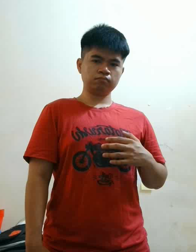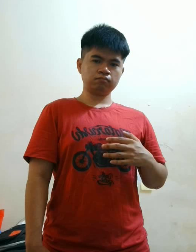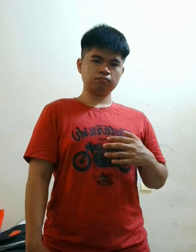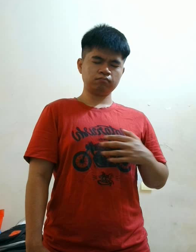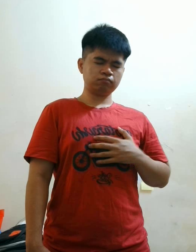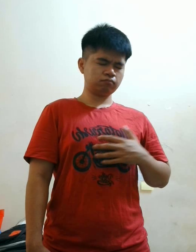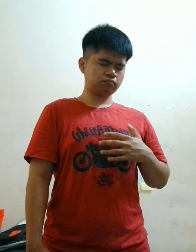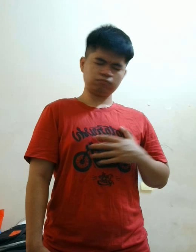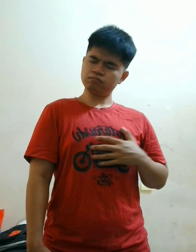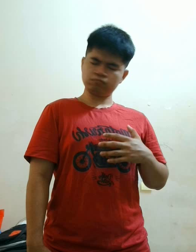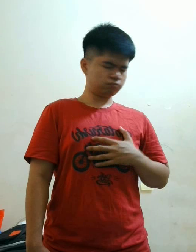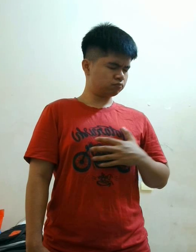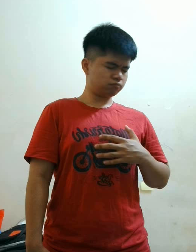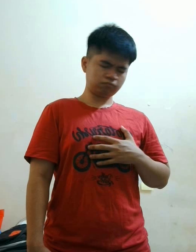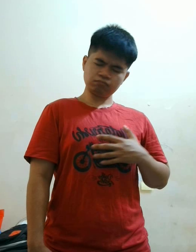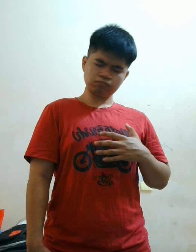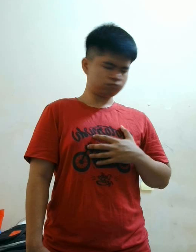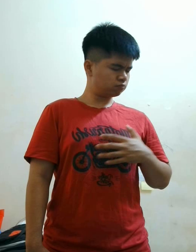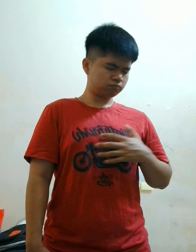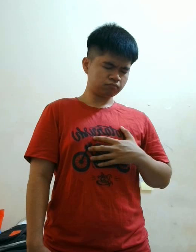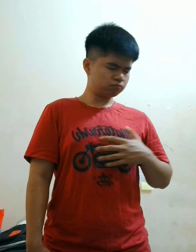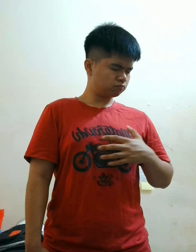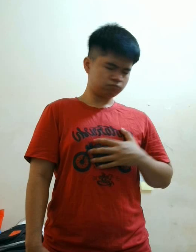khong thich